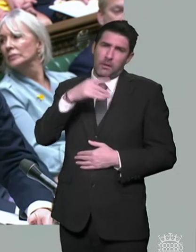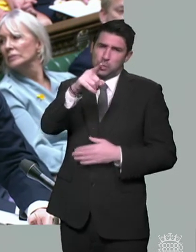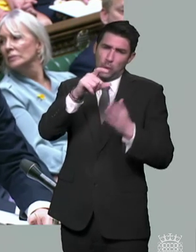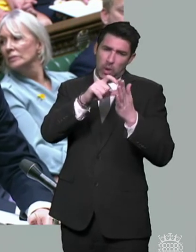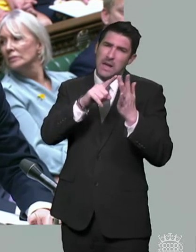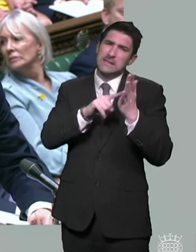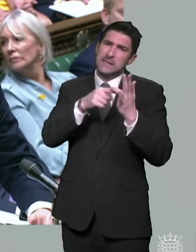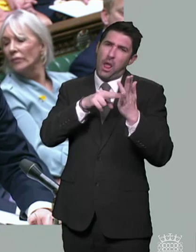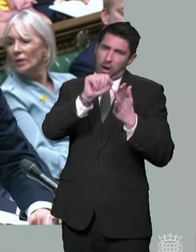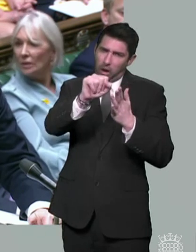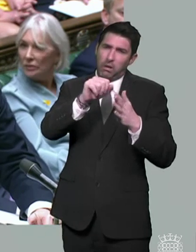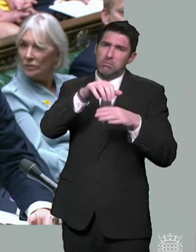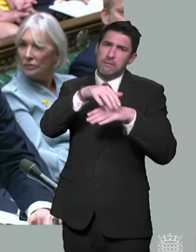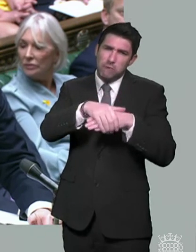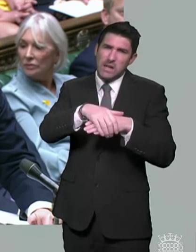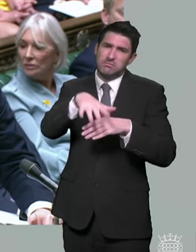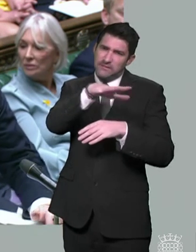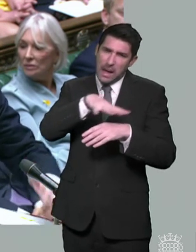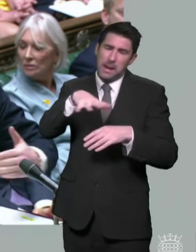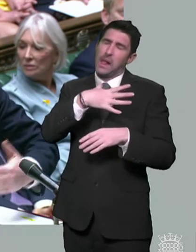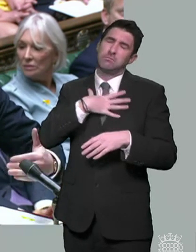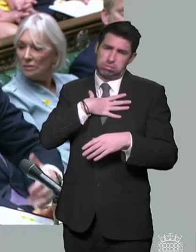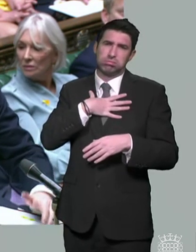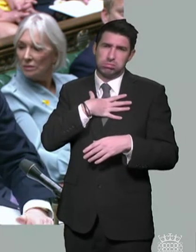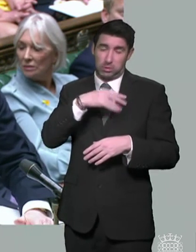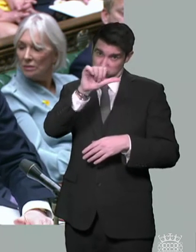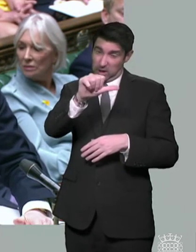My honourable Friend raises a very important and emotive issue.